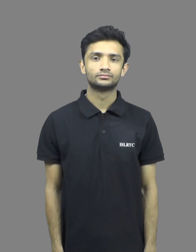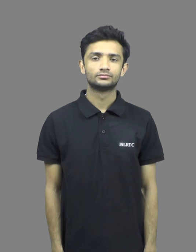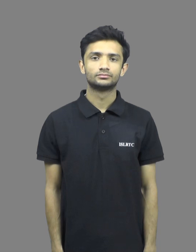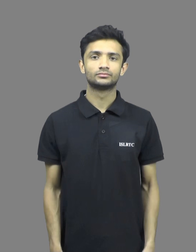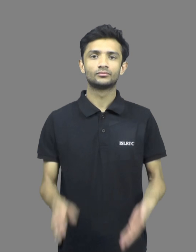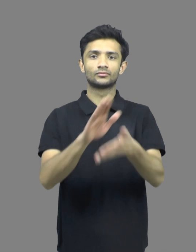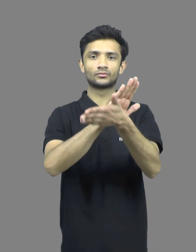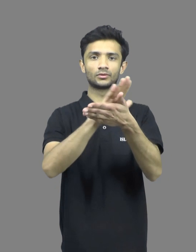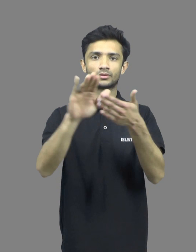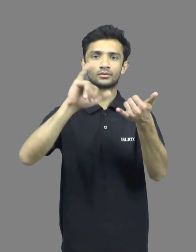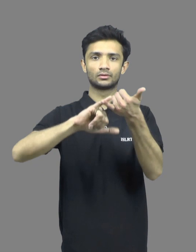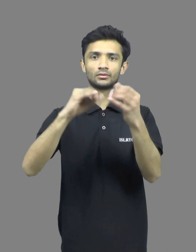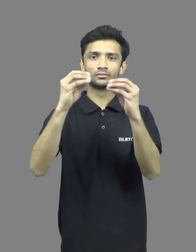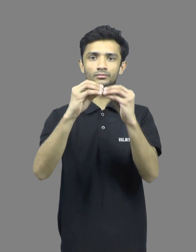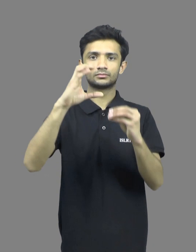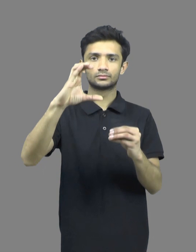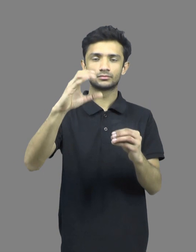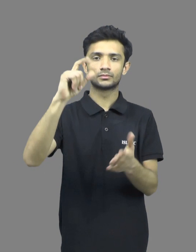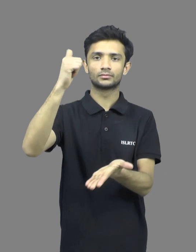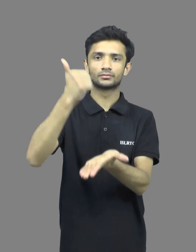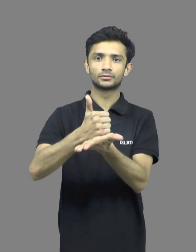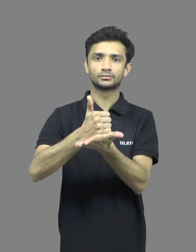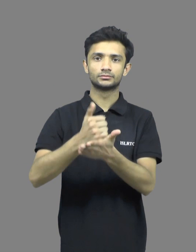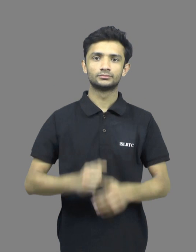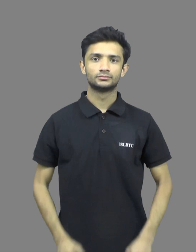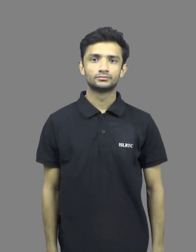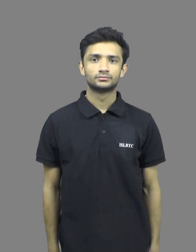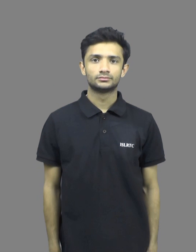HSBC Bank